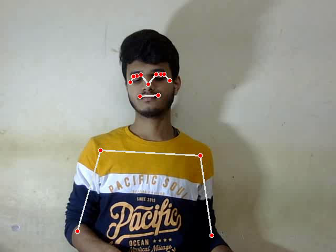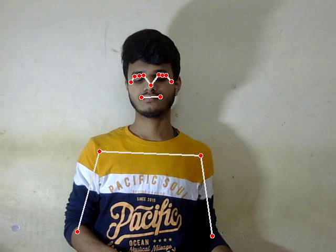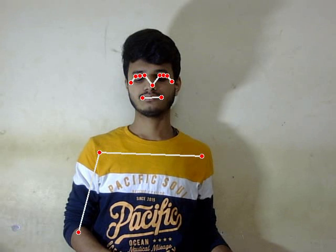sad